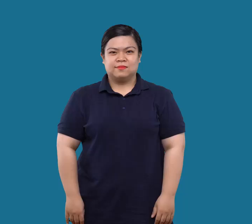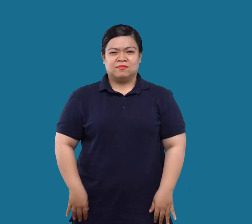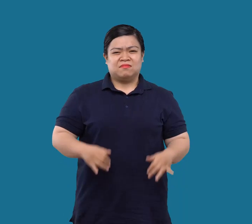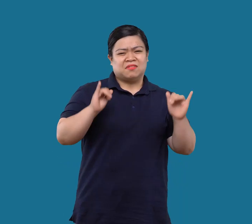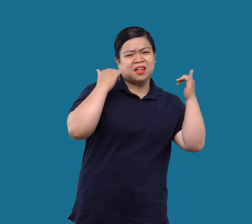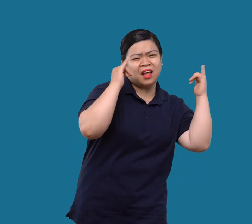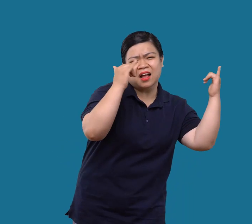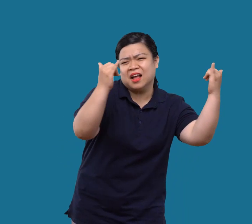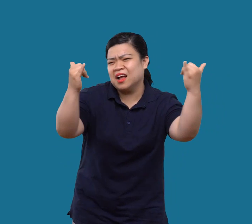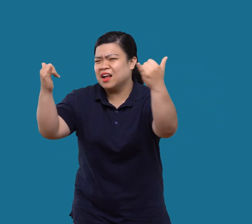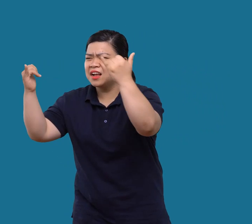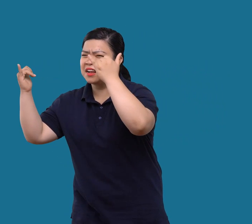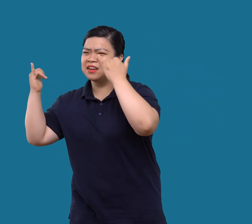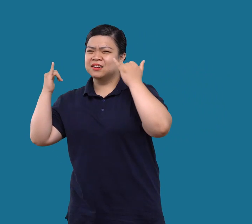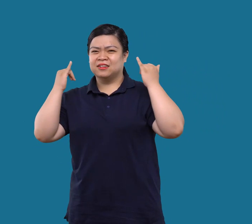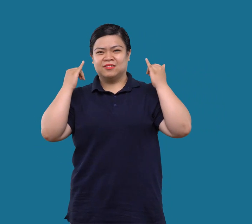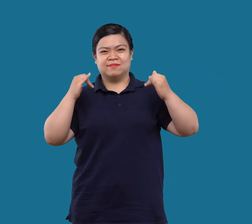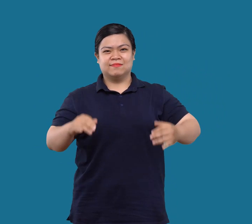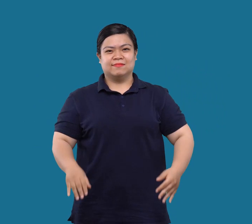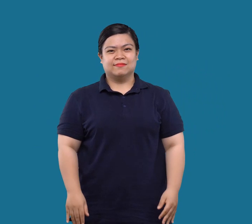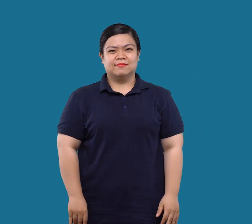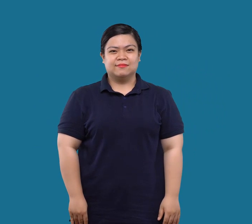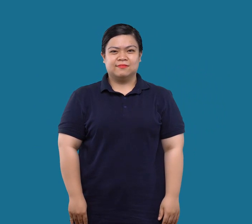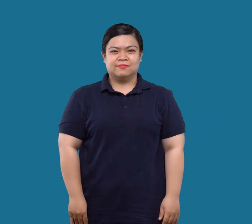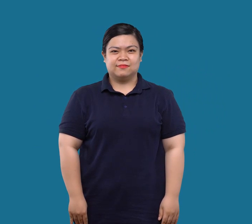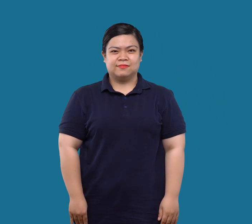rong chơi